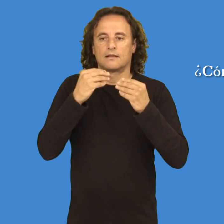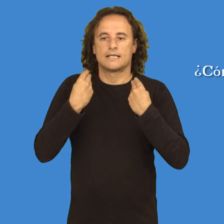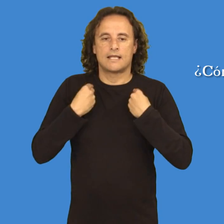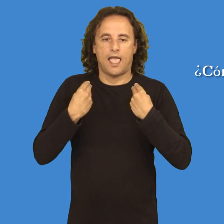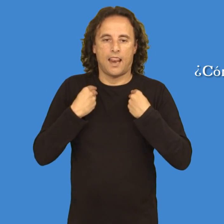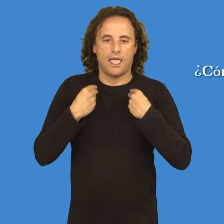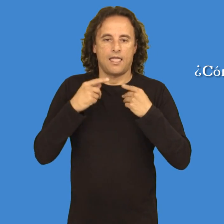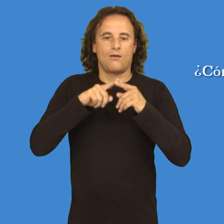vivir